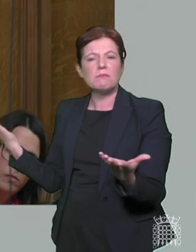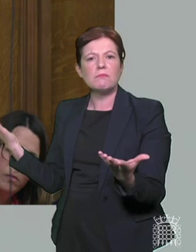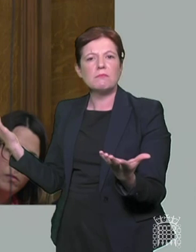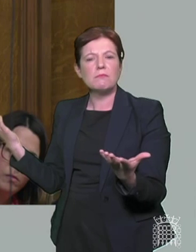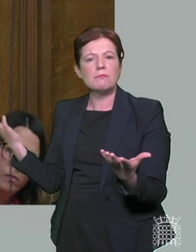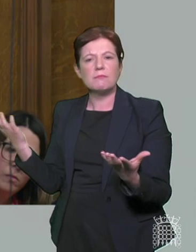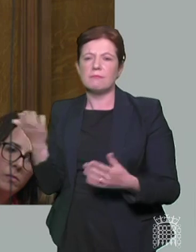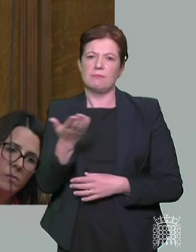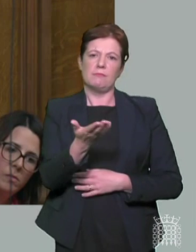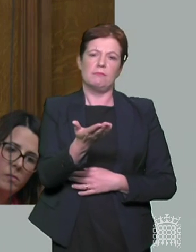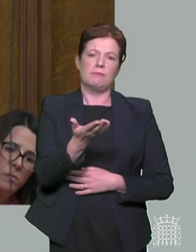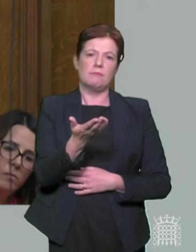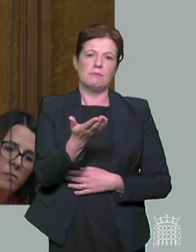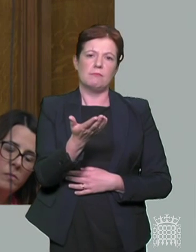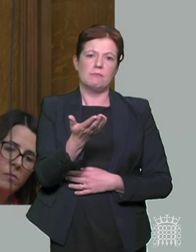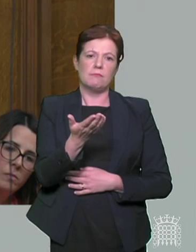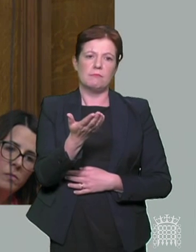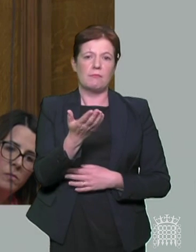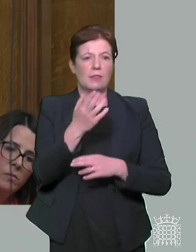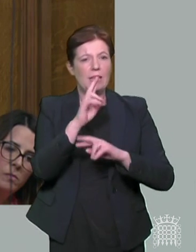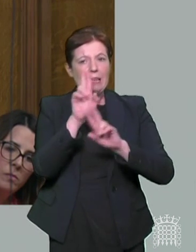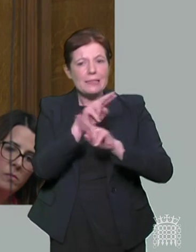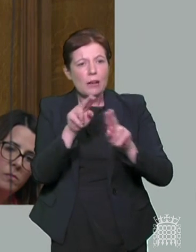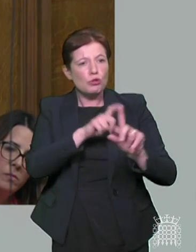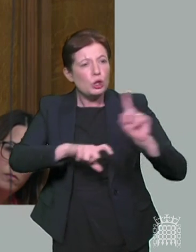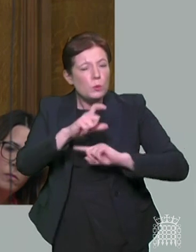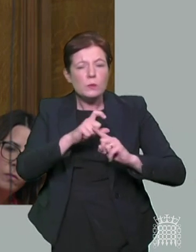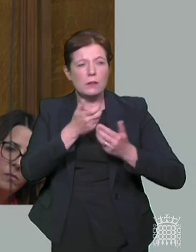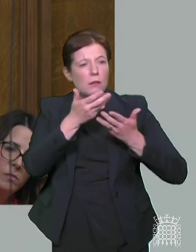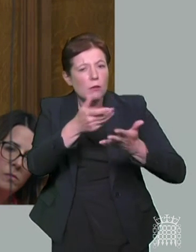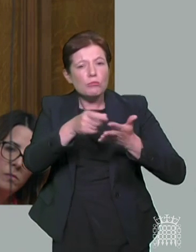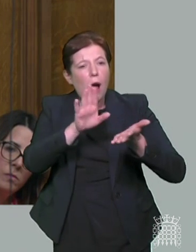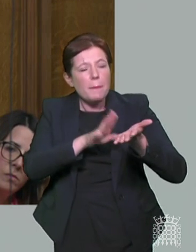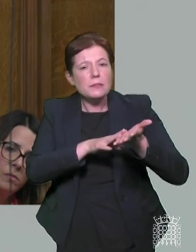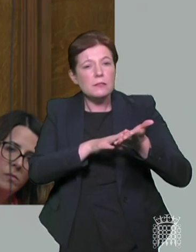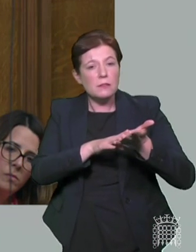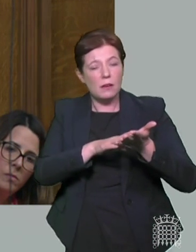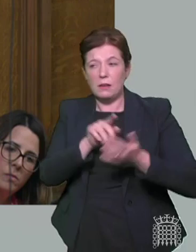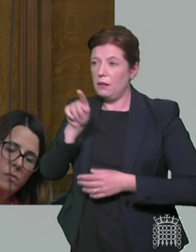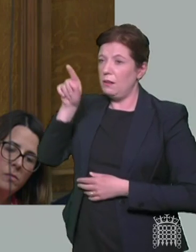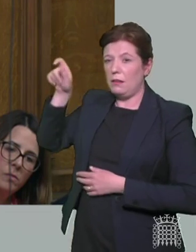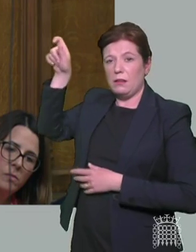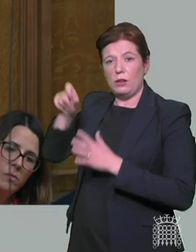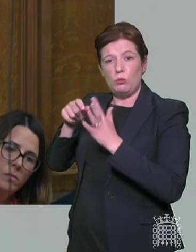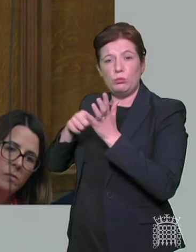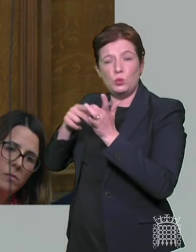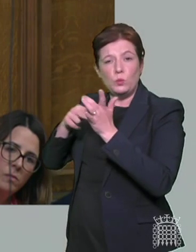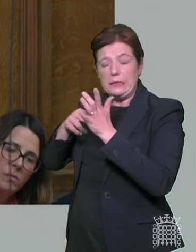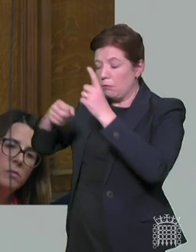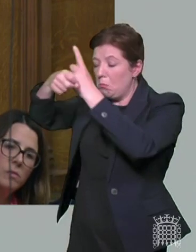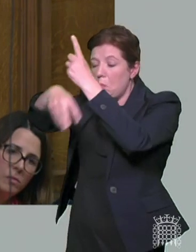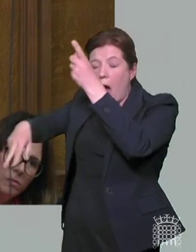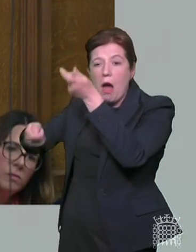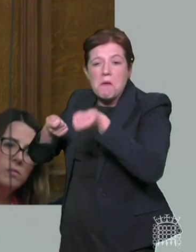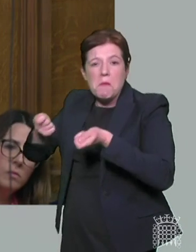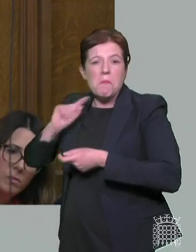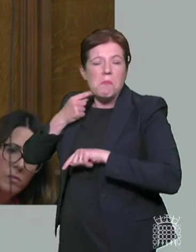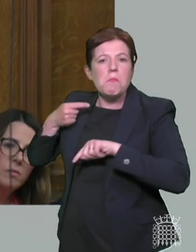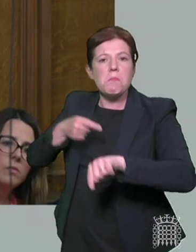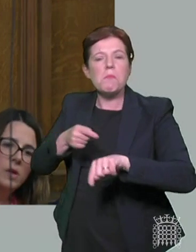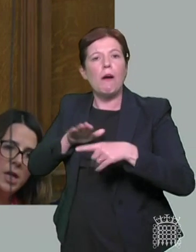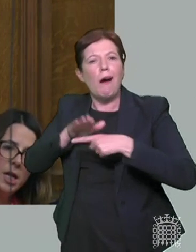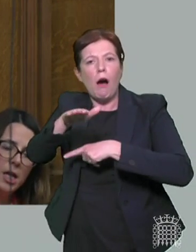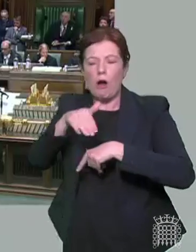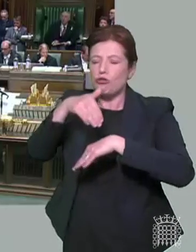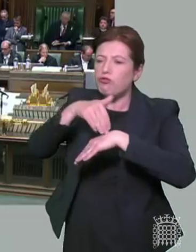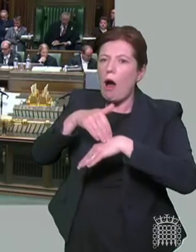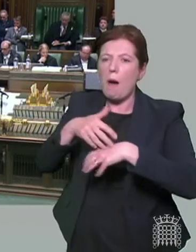What more can my right honourable Friend and the international community do to ensure that Putin and those who do his bidding are brought to justice for their crimes?